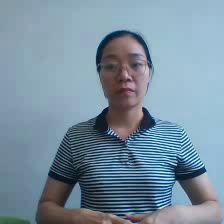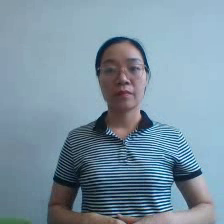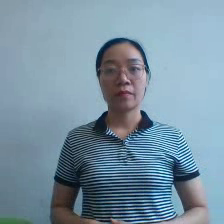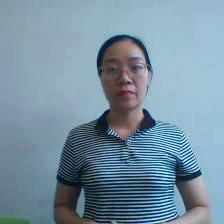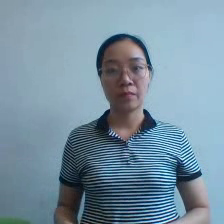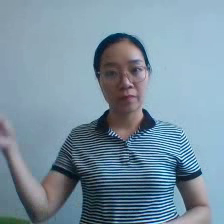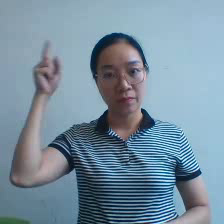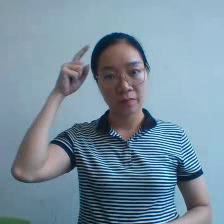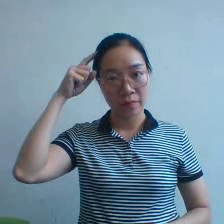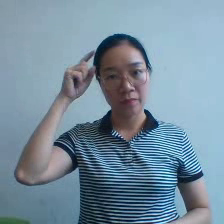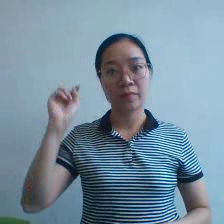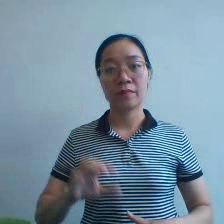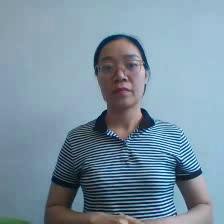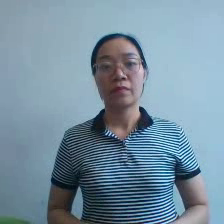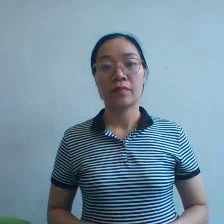Đầu